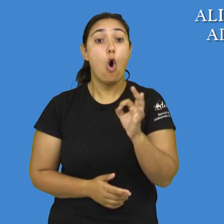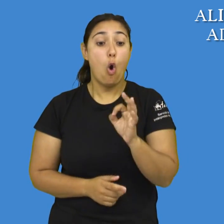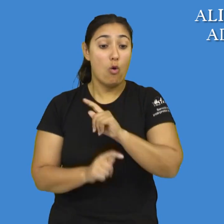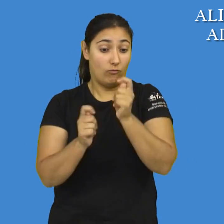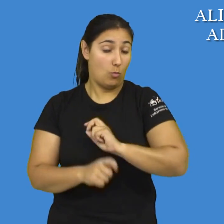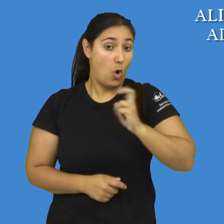forma